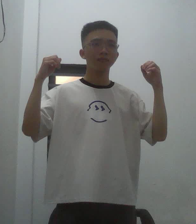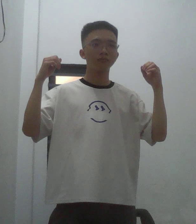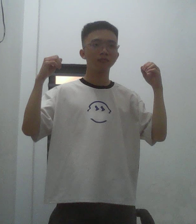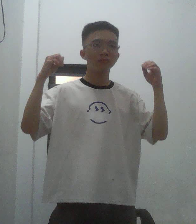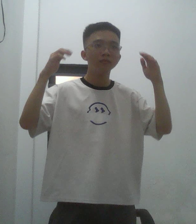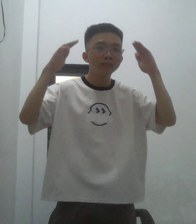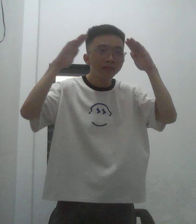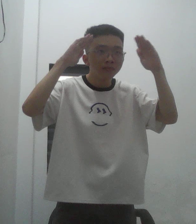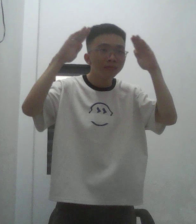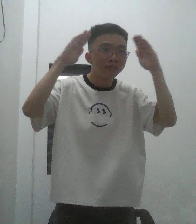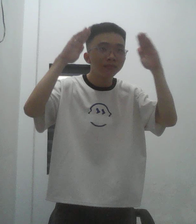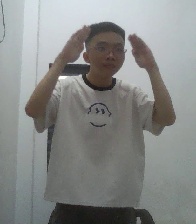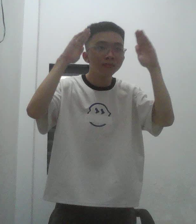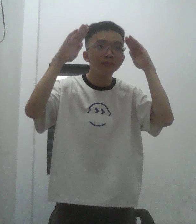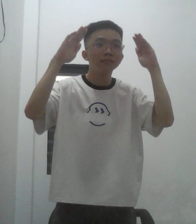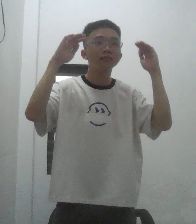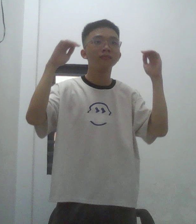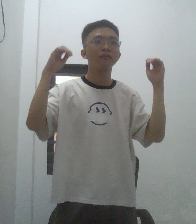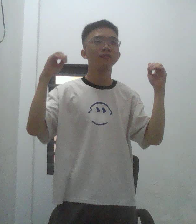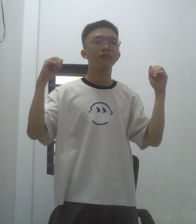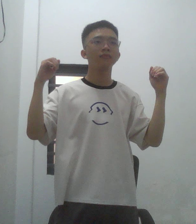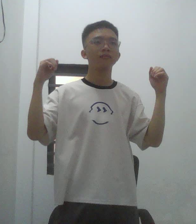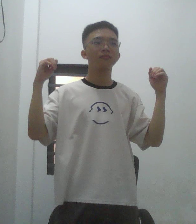xin chao